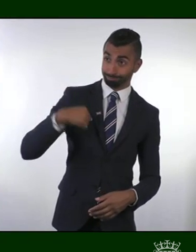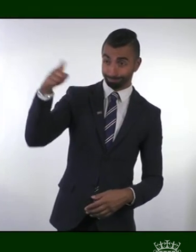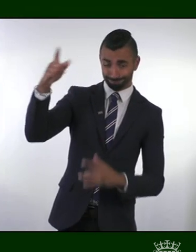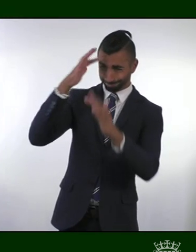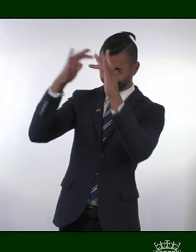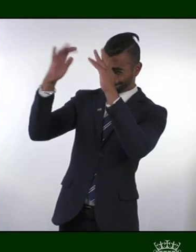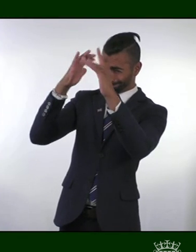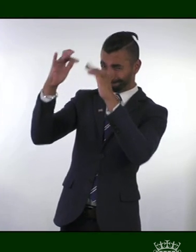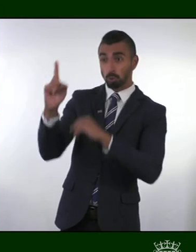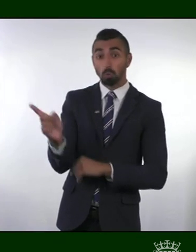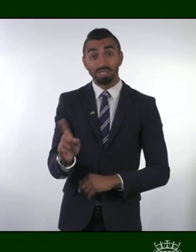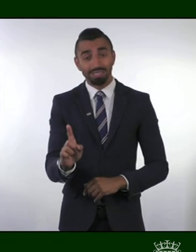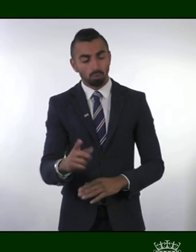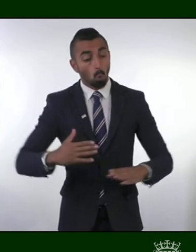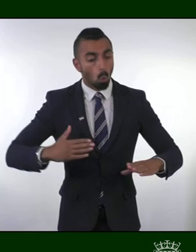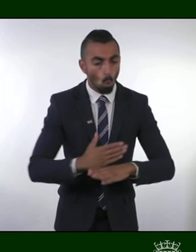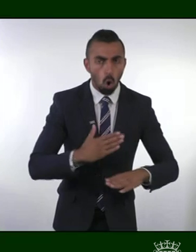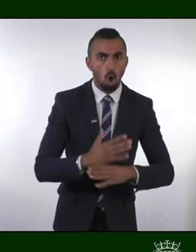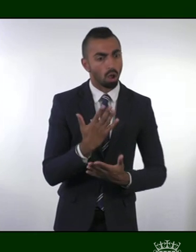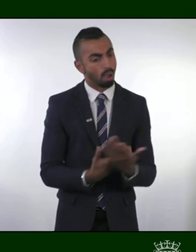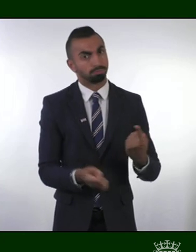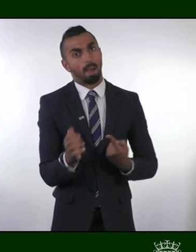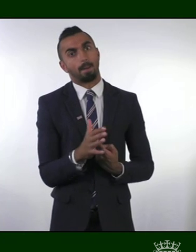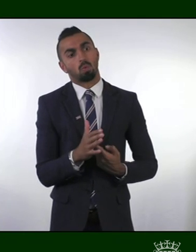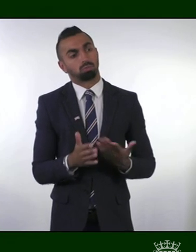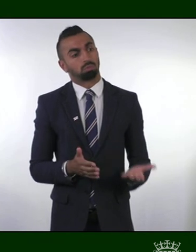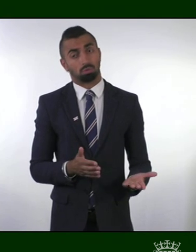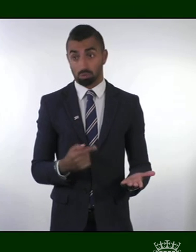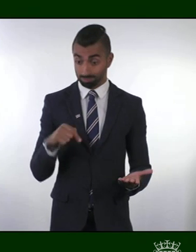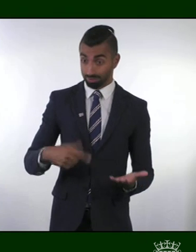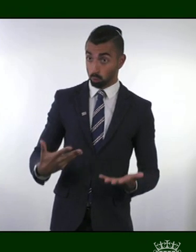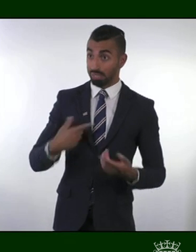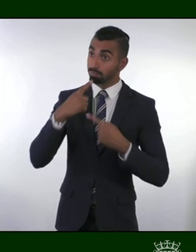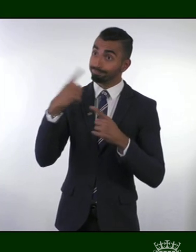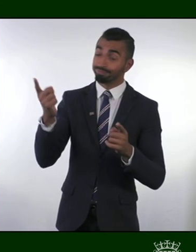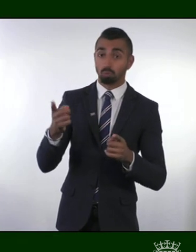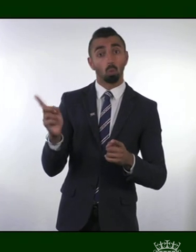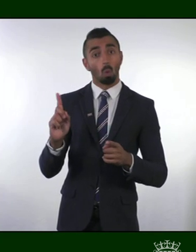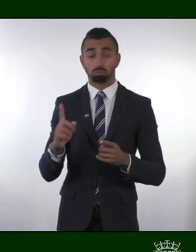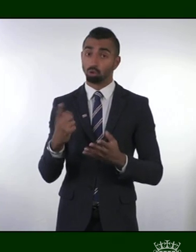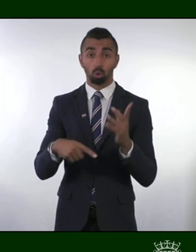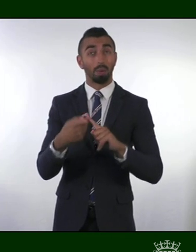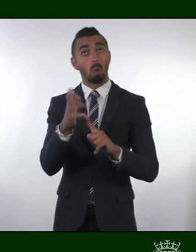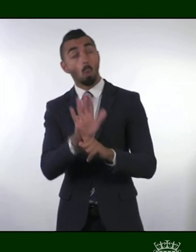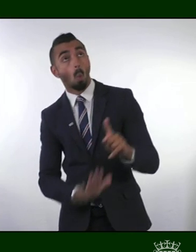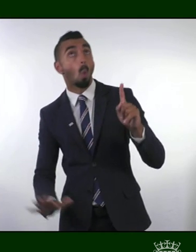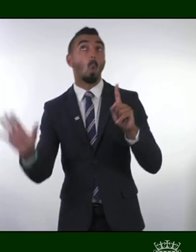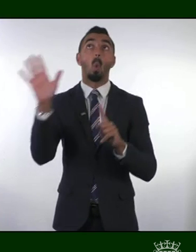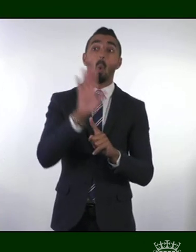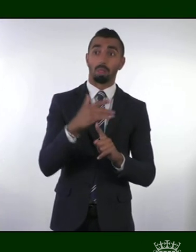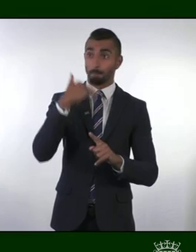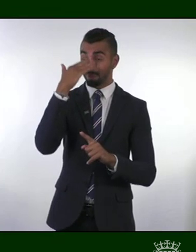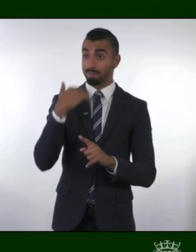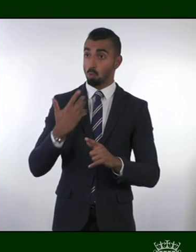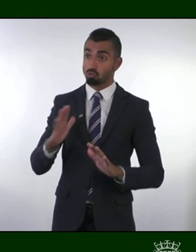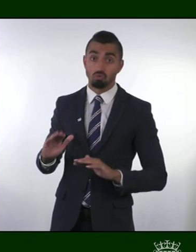This plan today is about providing everyone in North West Durham and every other part of the country with the opportunity to secure good work.